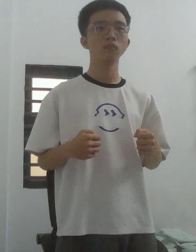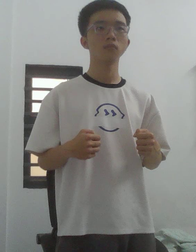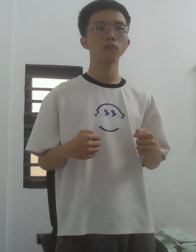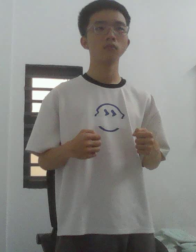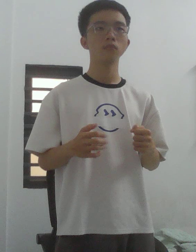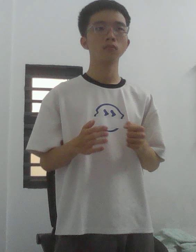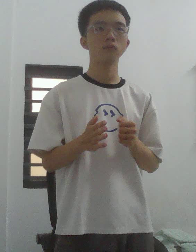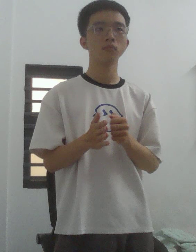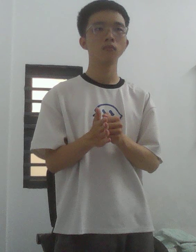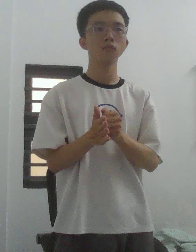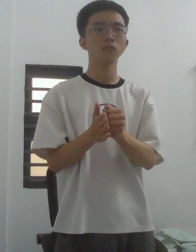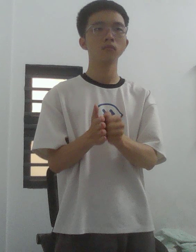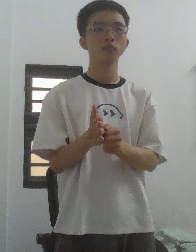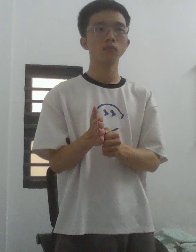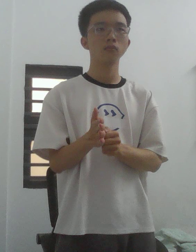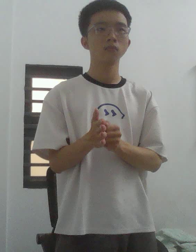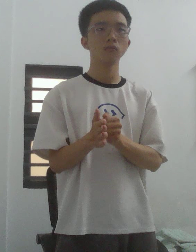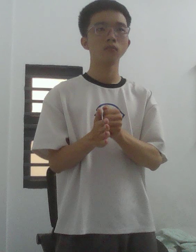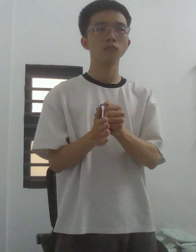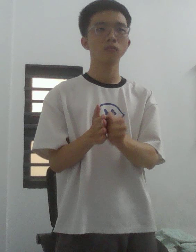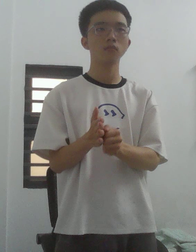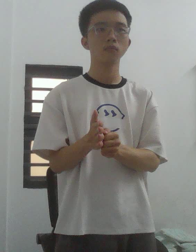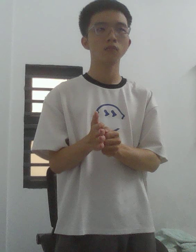thang